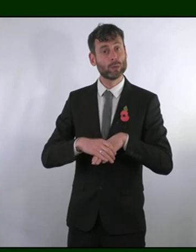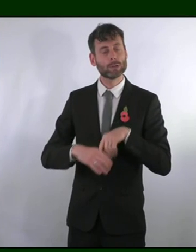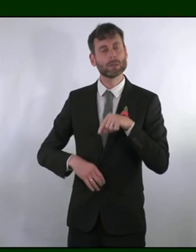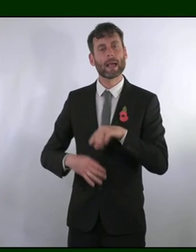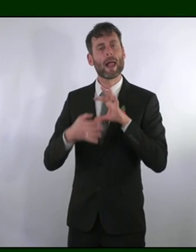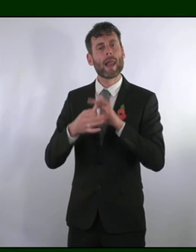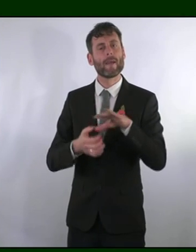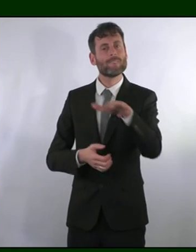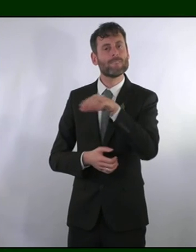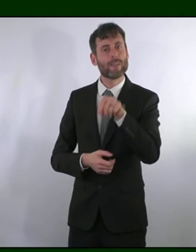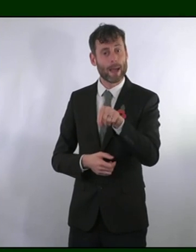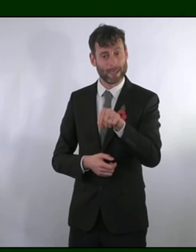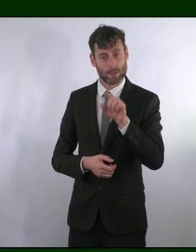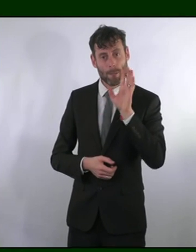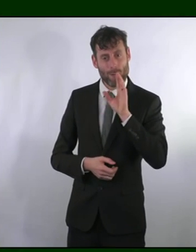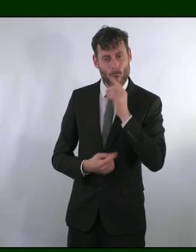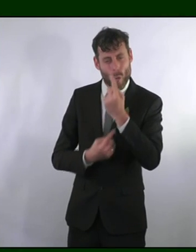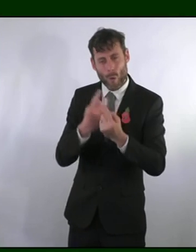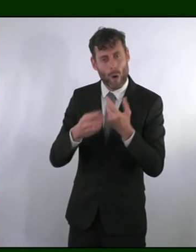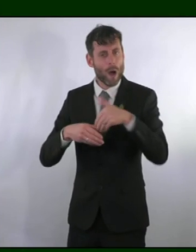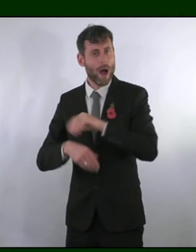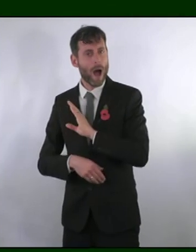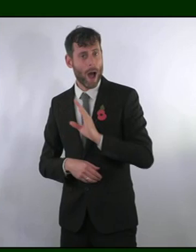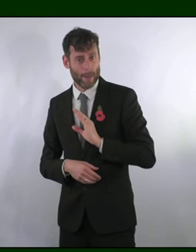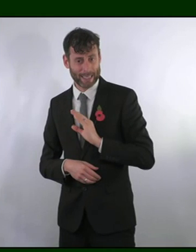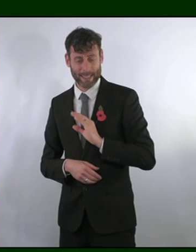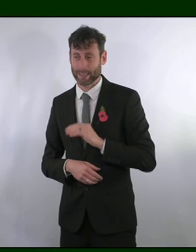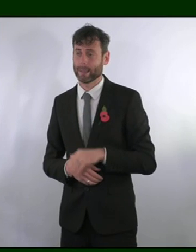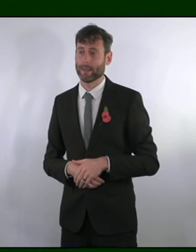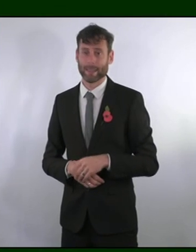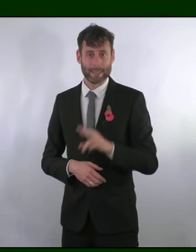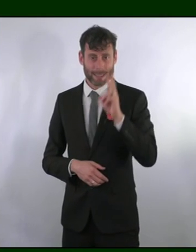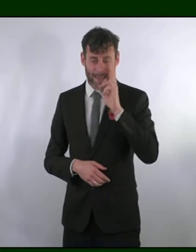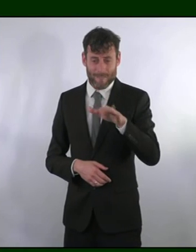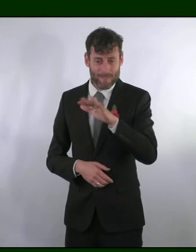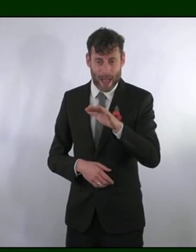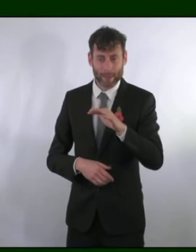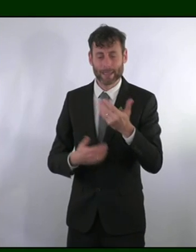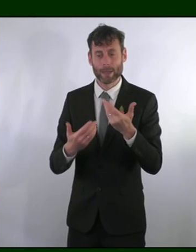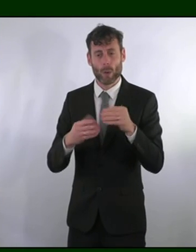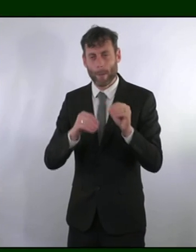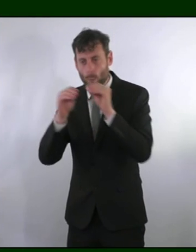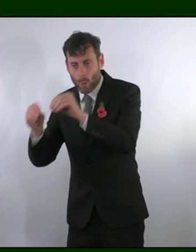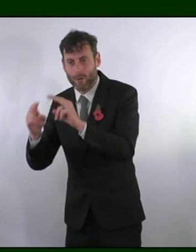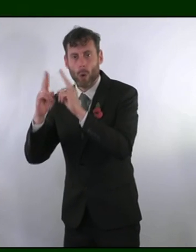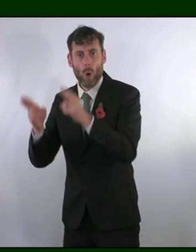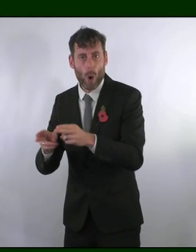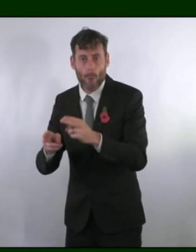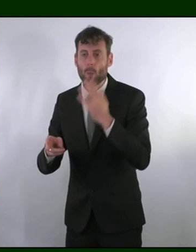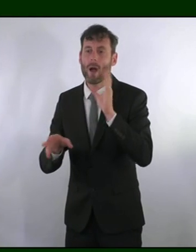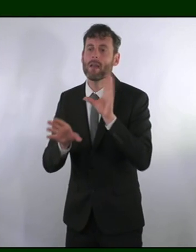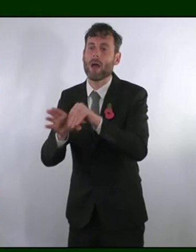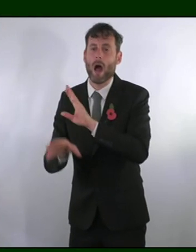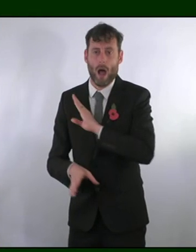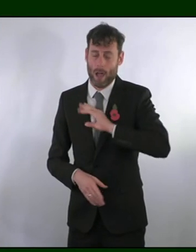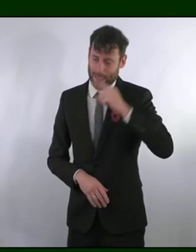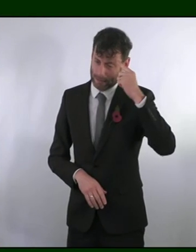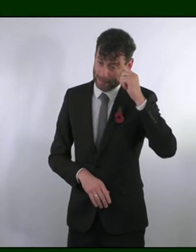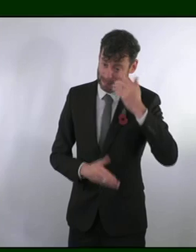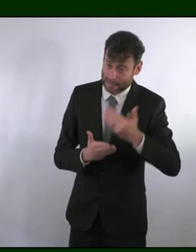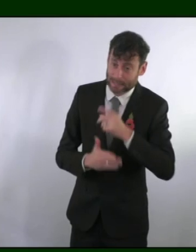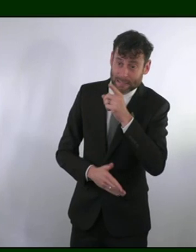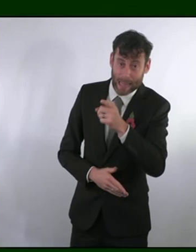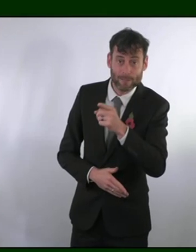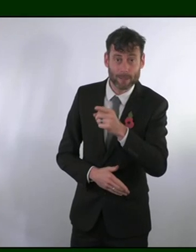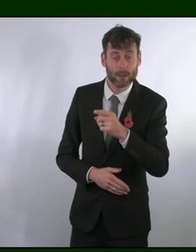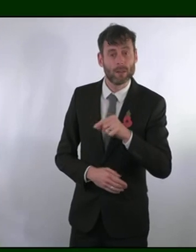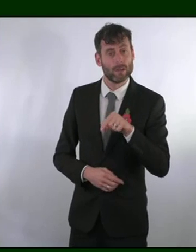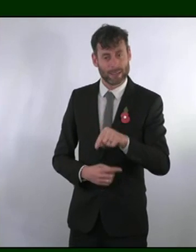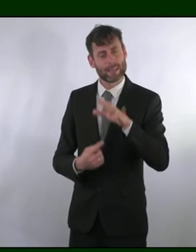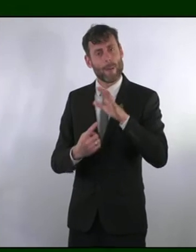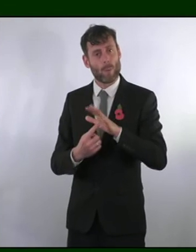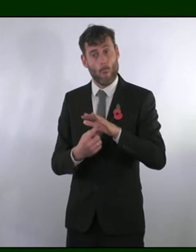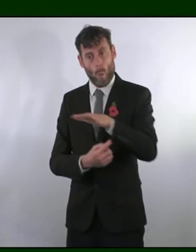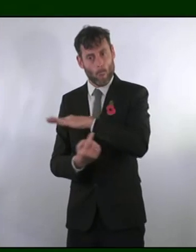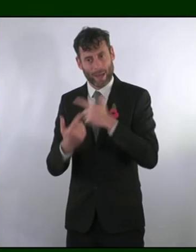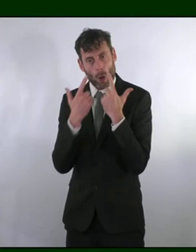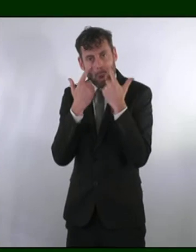These wonderful people put up with more separation, moving of family homes and worry about the safety of their loved ones than anyone else, and looking after them should be a national priority.